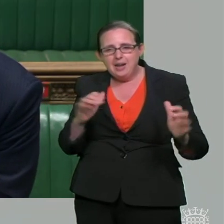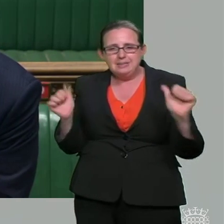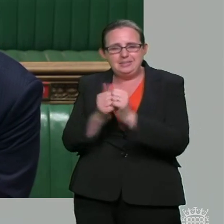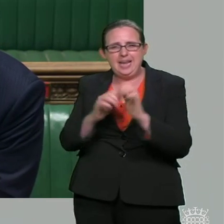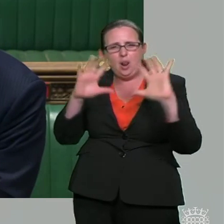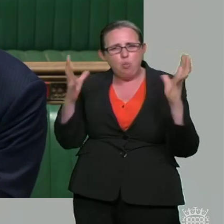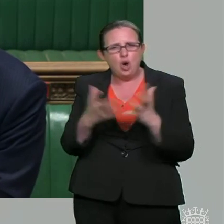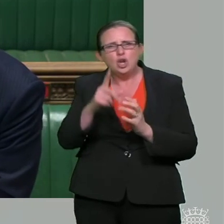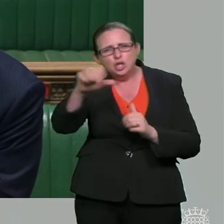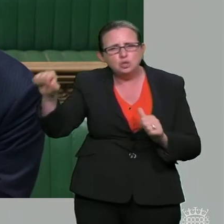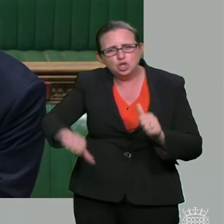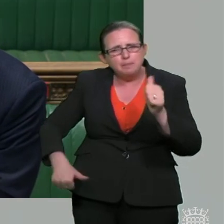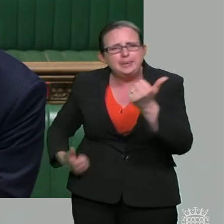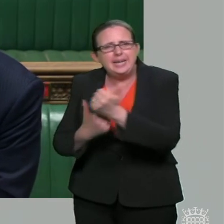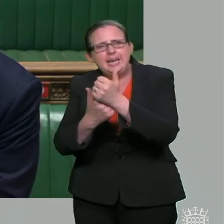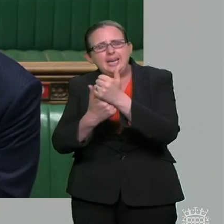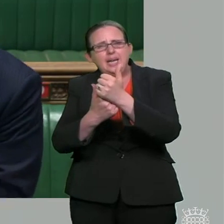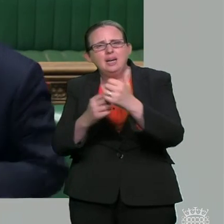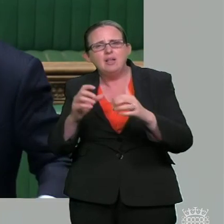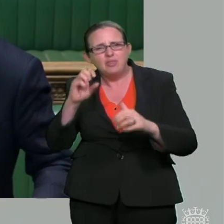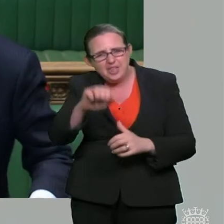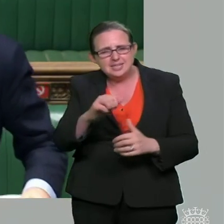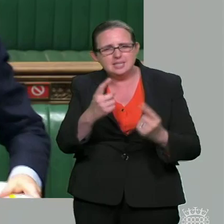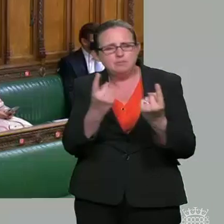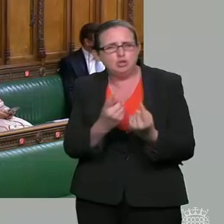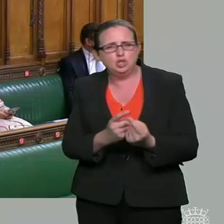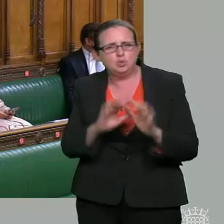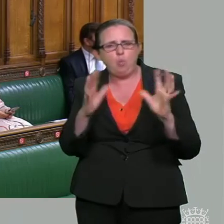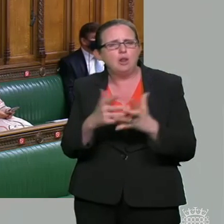He should be championing Welsh agriculture and Welsh produce.